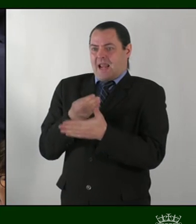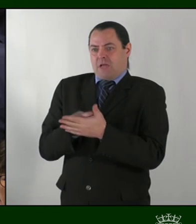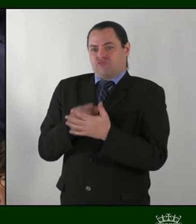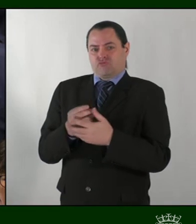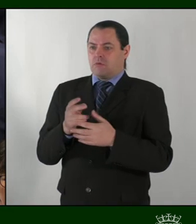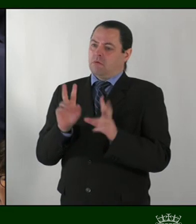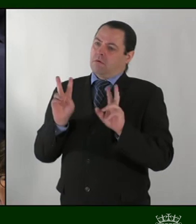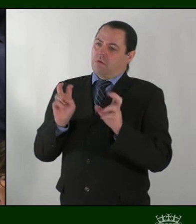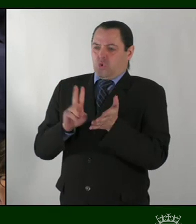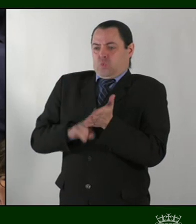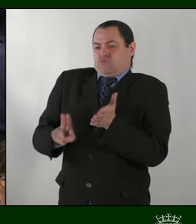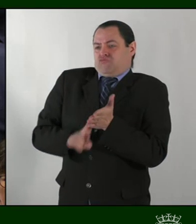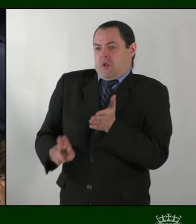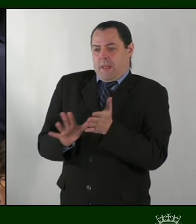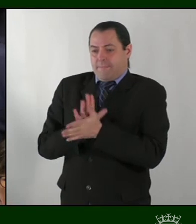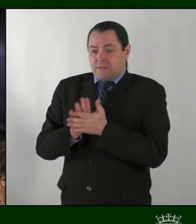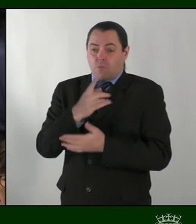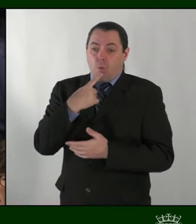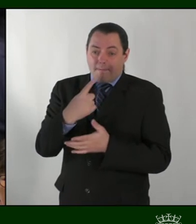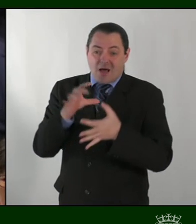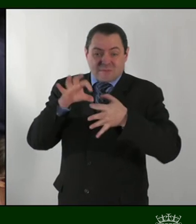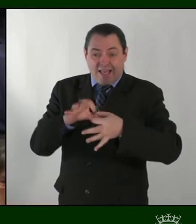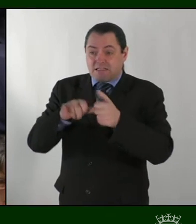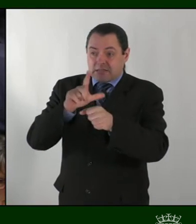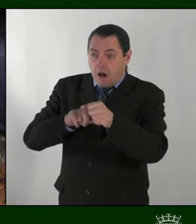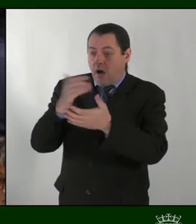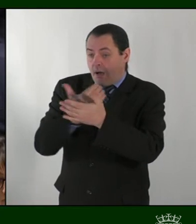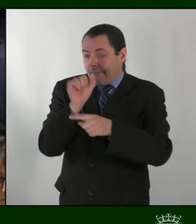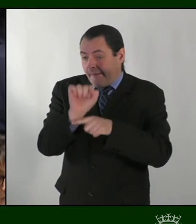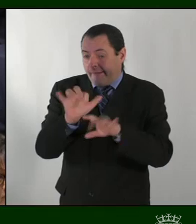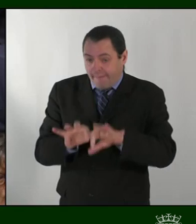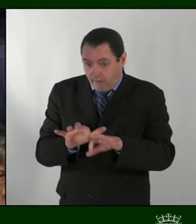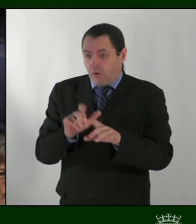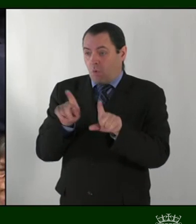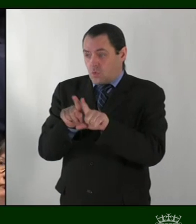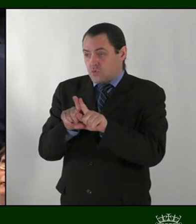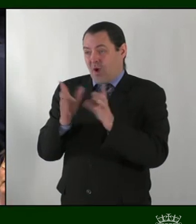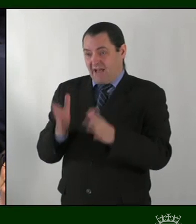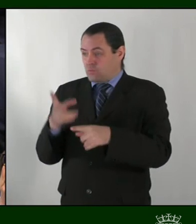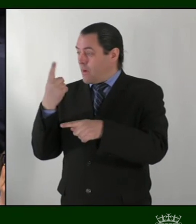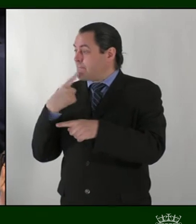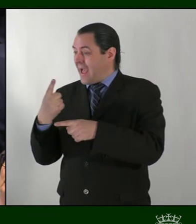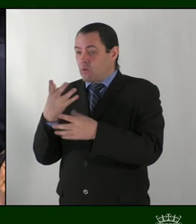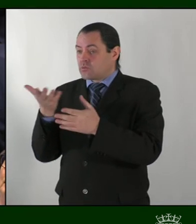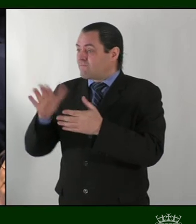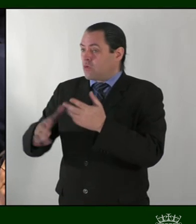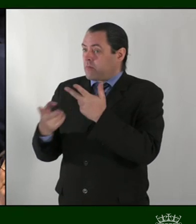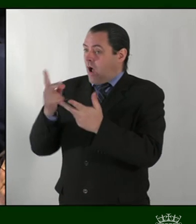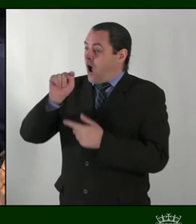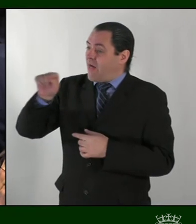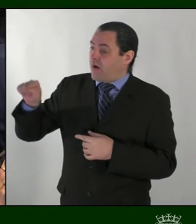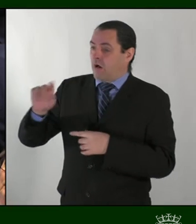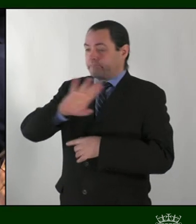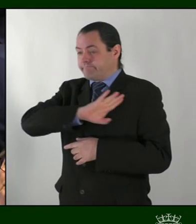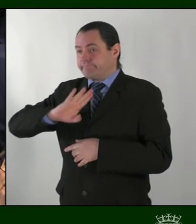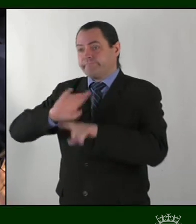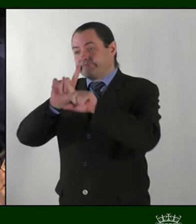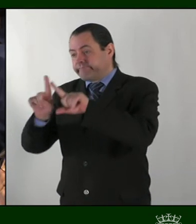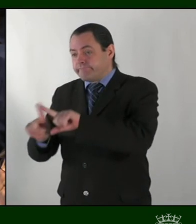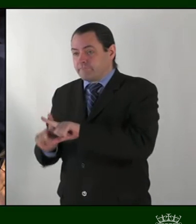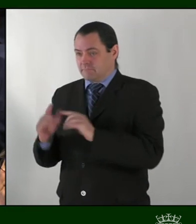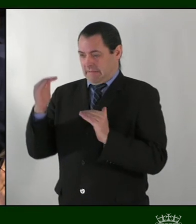It meant that every extra pound spent on cyber or security was a pound to be cut from the conventional armed forces.